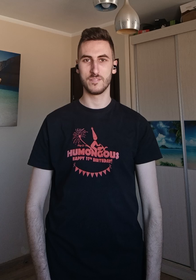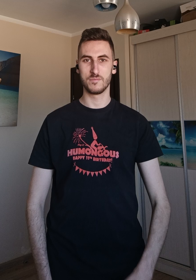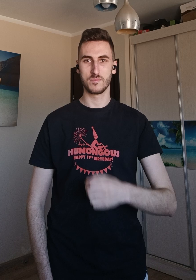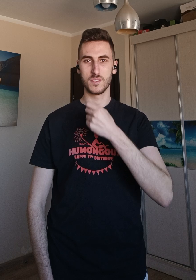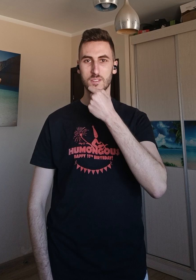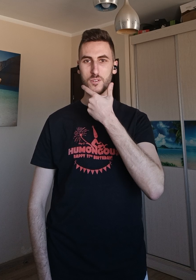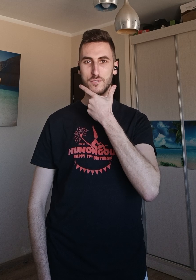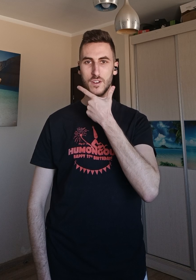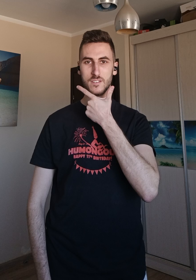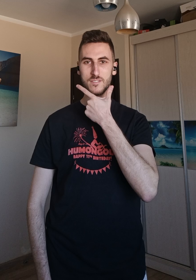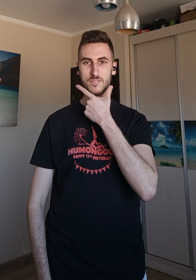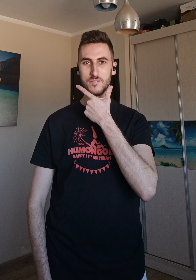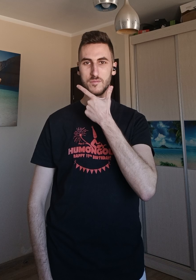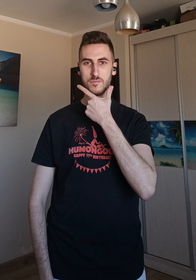תרופה